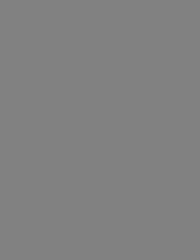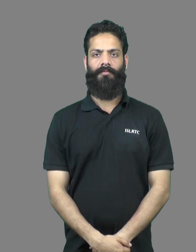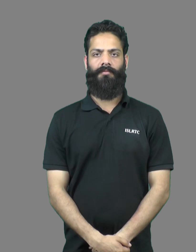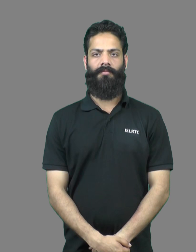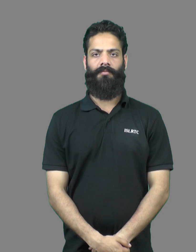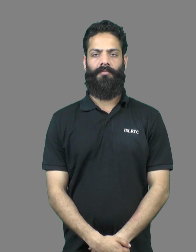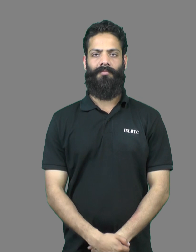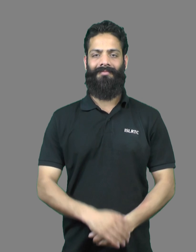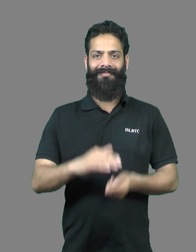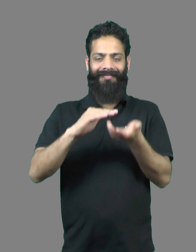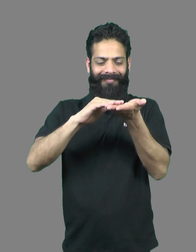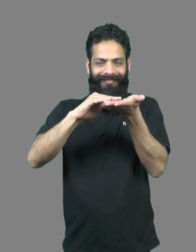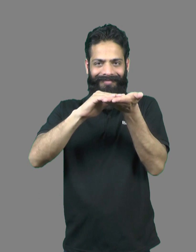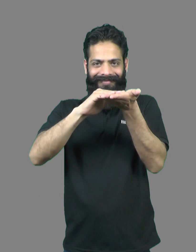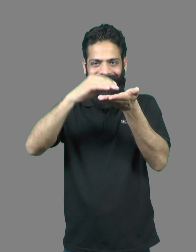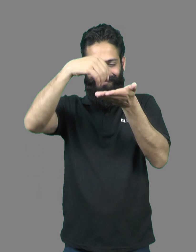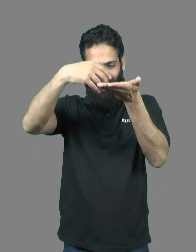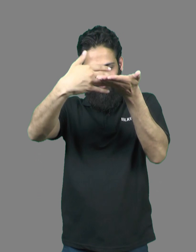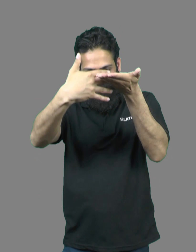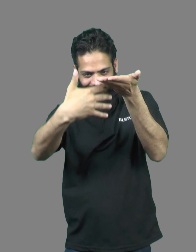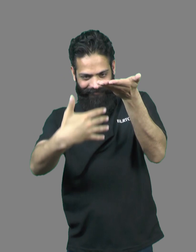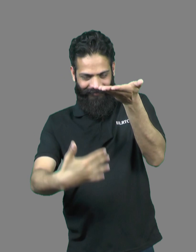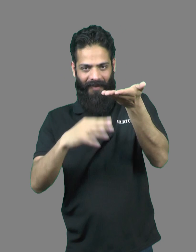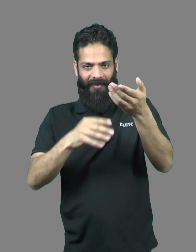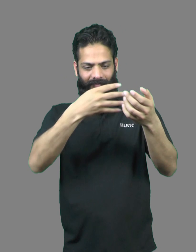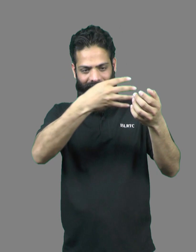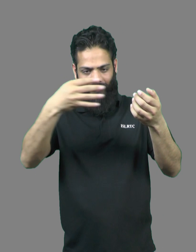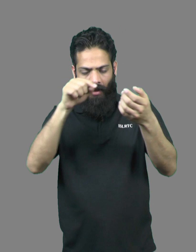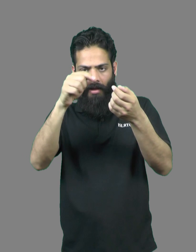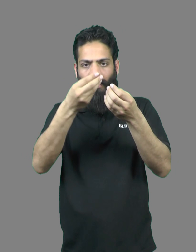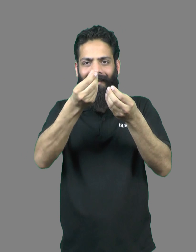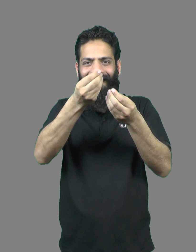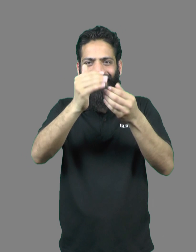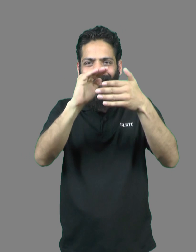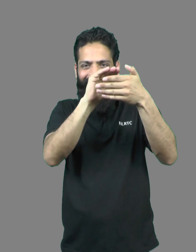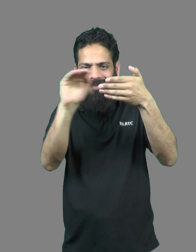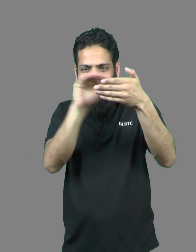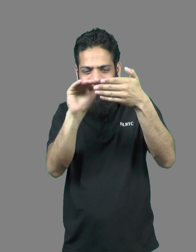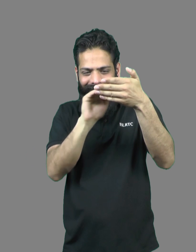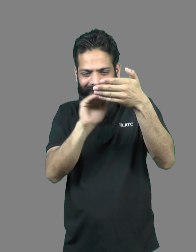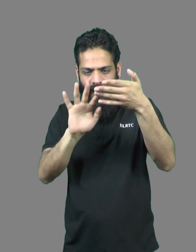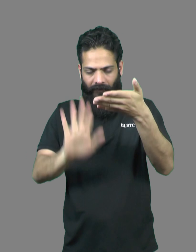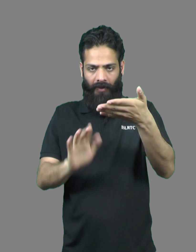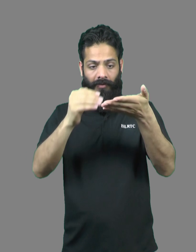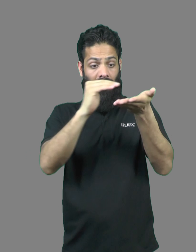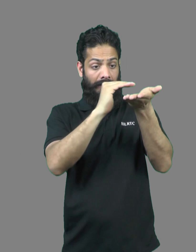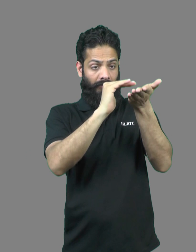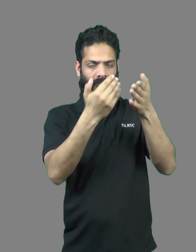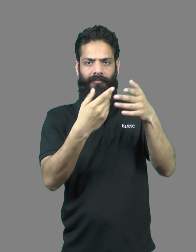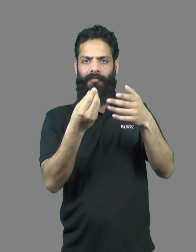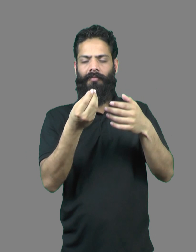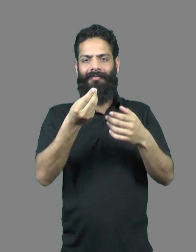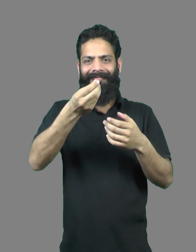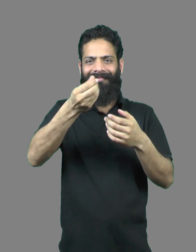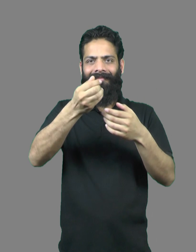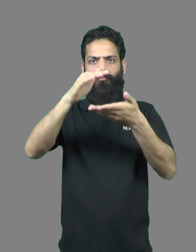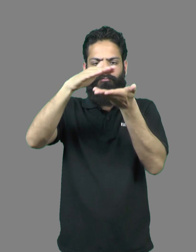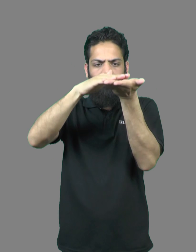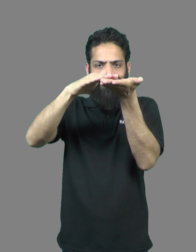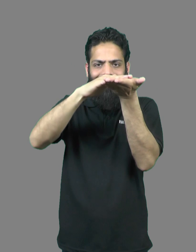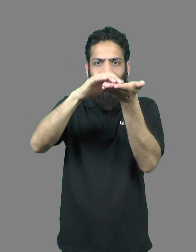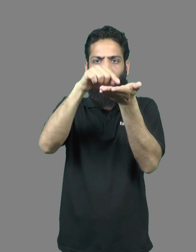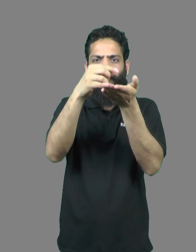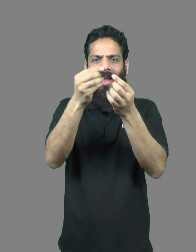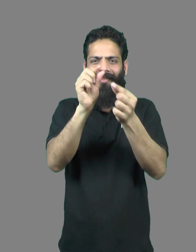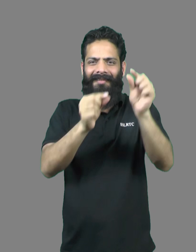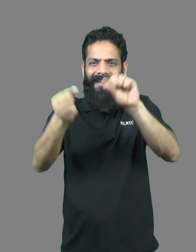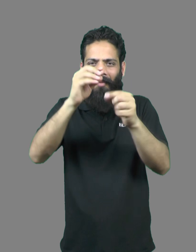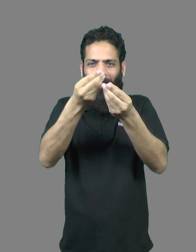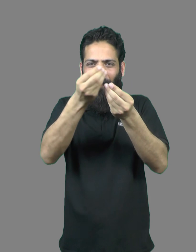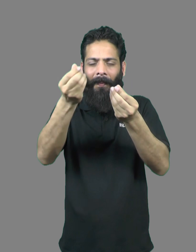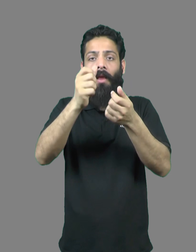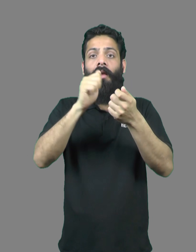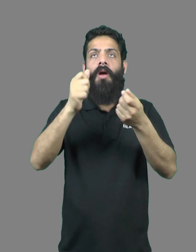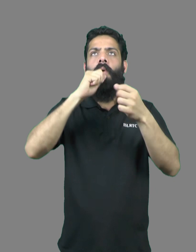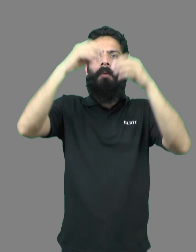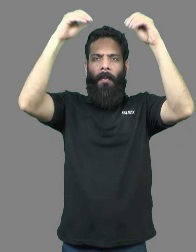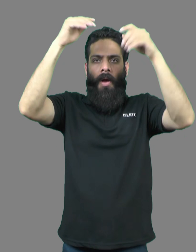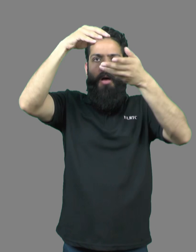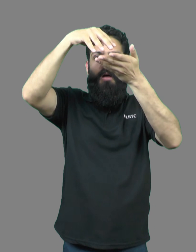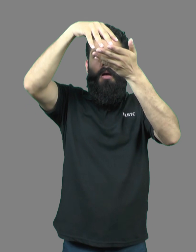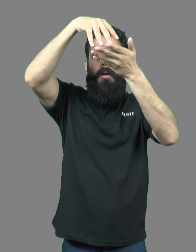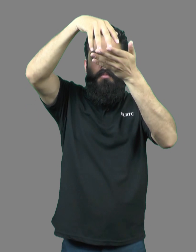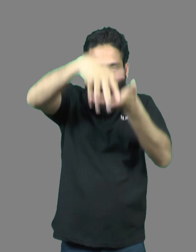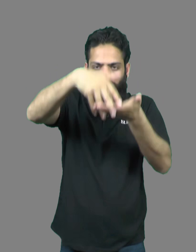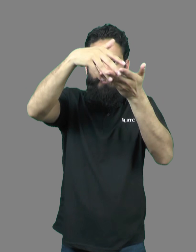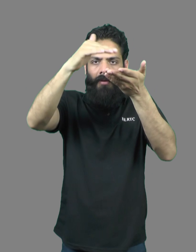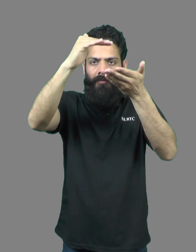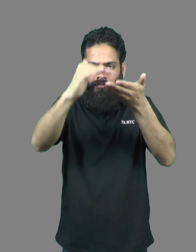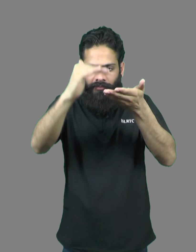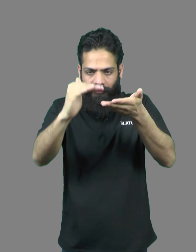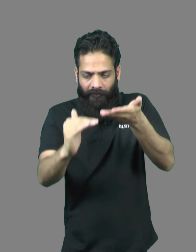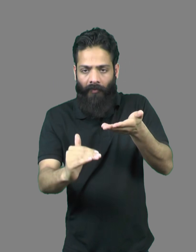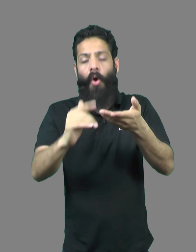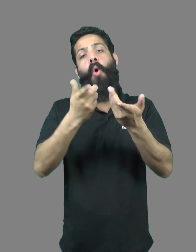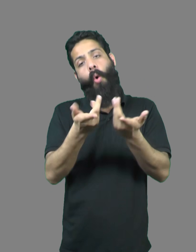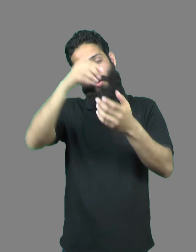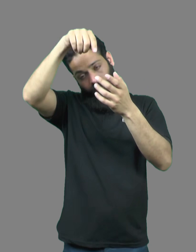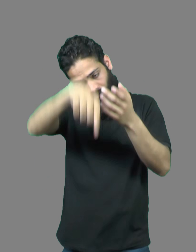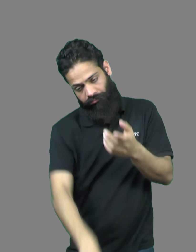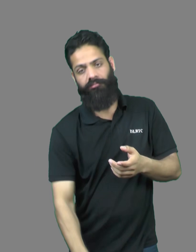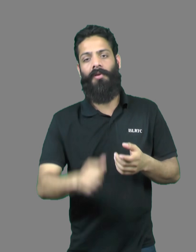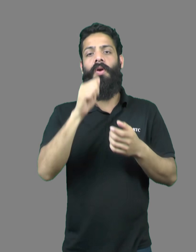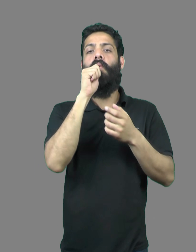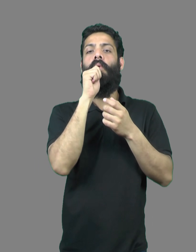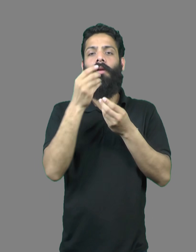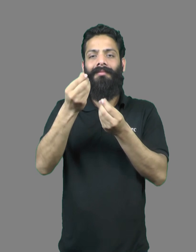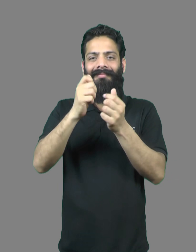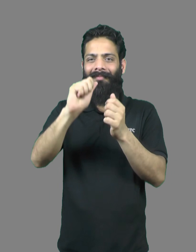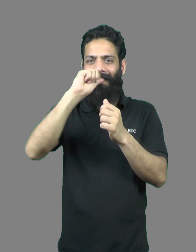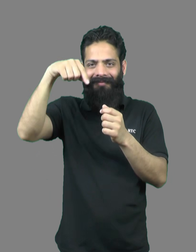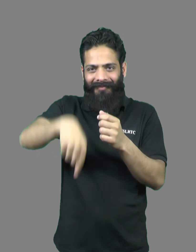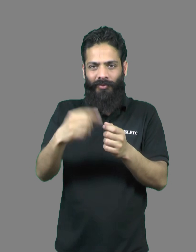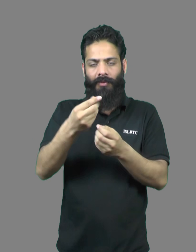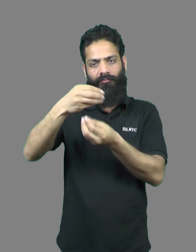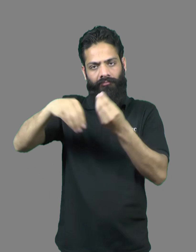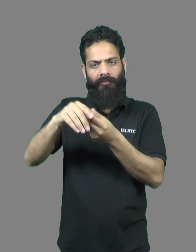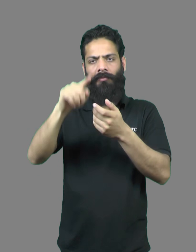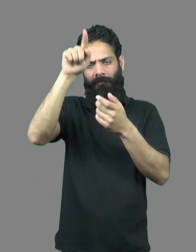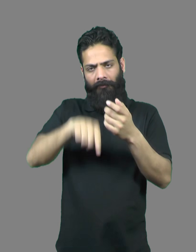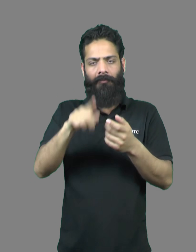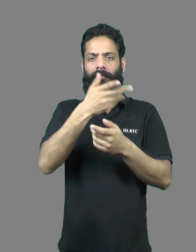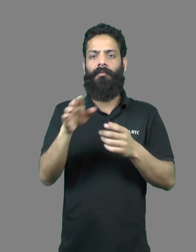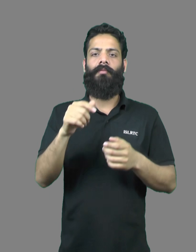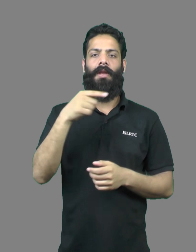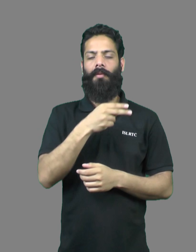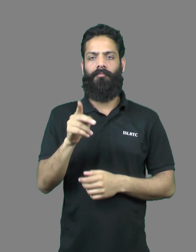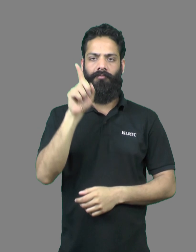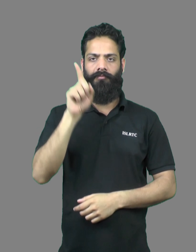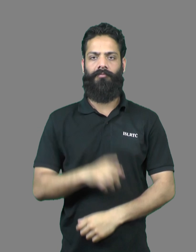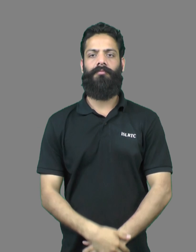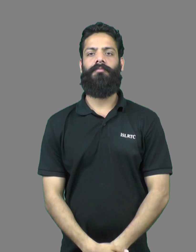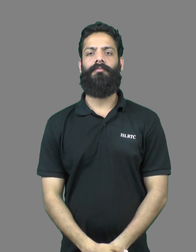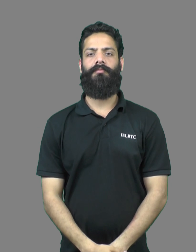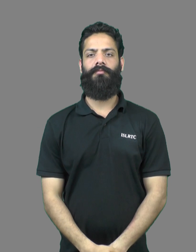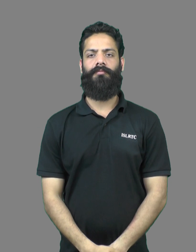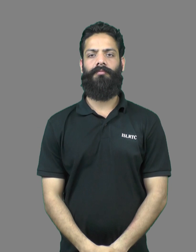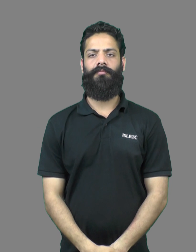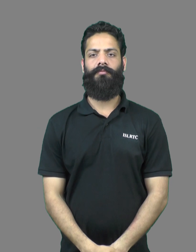Leaching